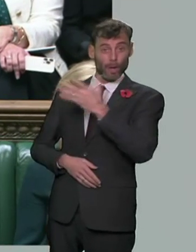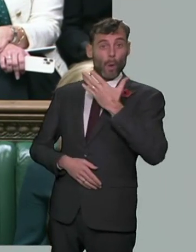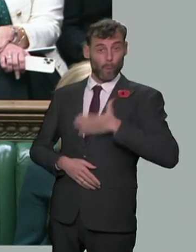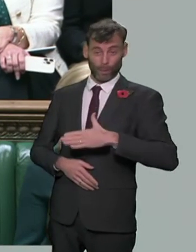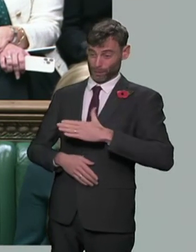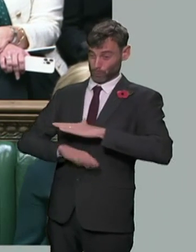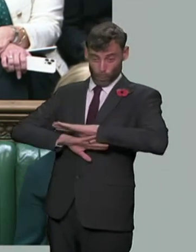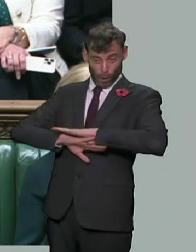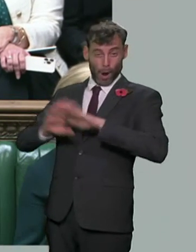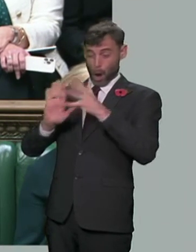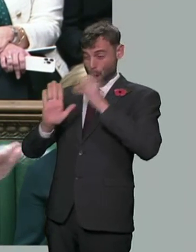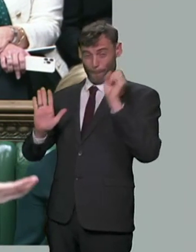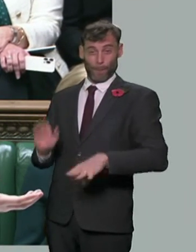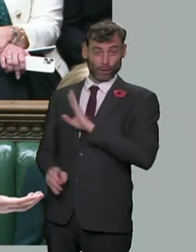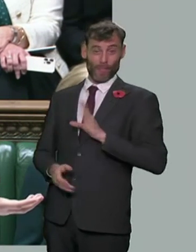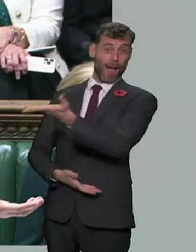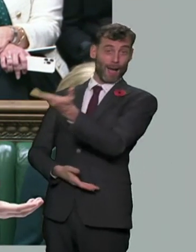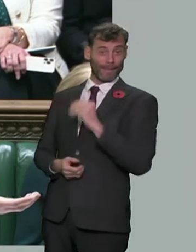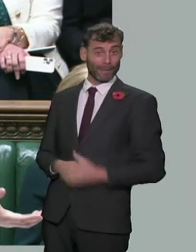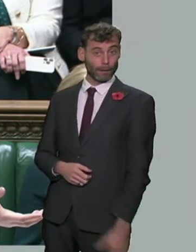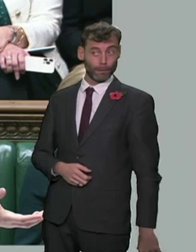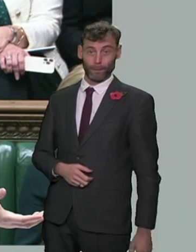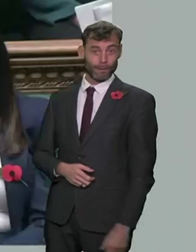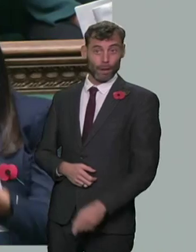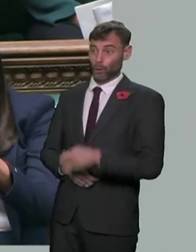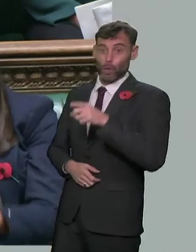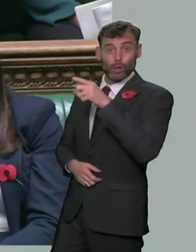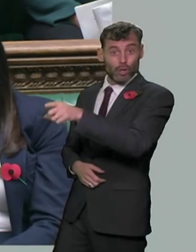The woman sitting next to the right honourable Lady wanted to abolish the Army.